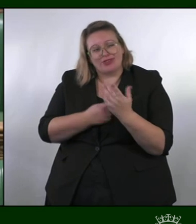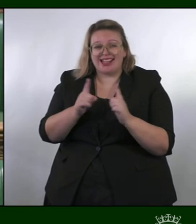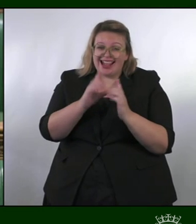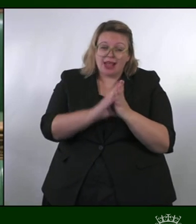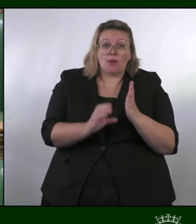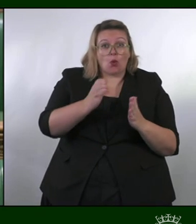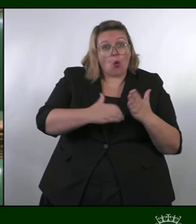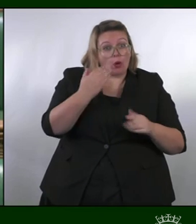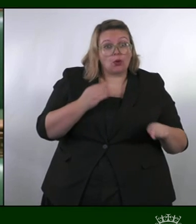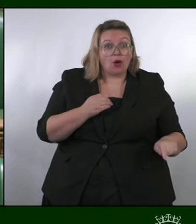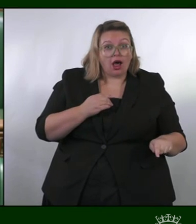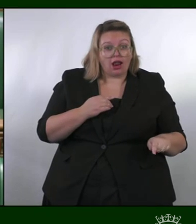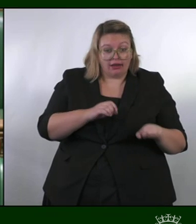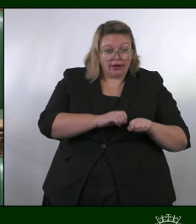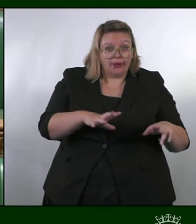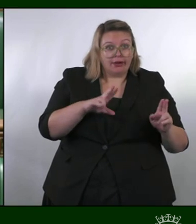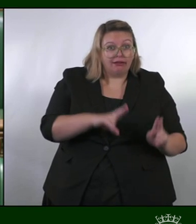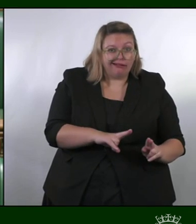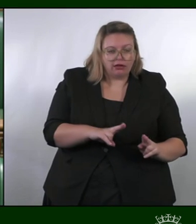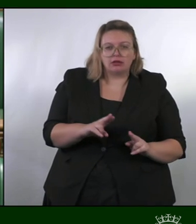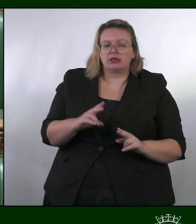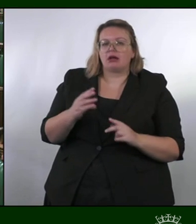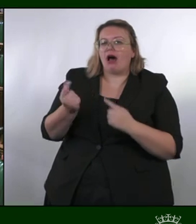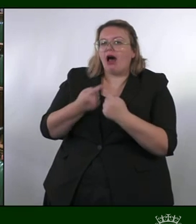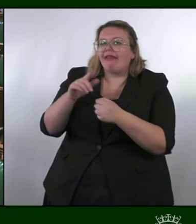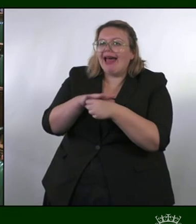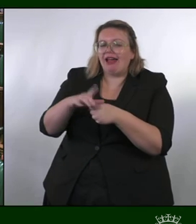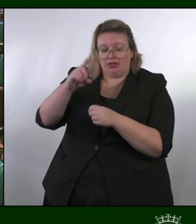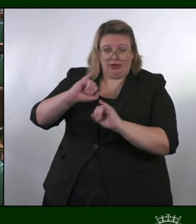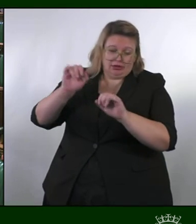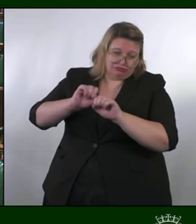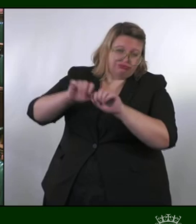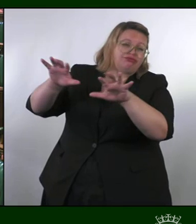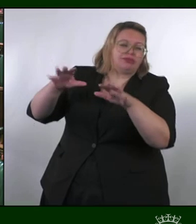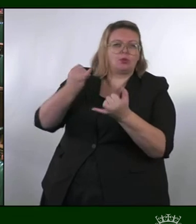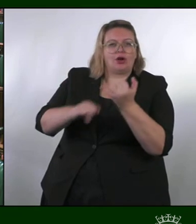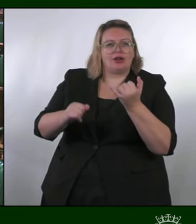The virus is out of control because of the failures of the £12 billion test and trace system.